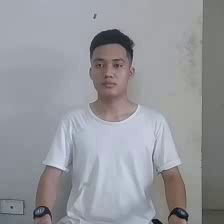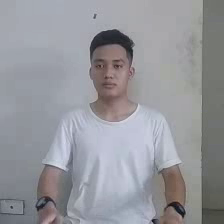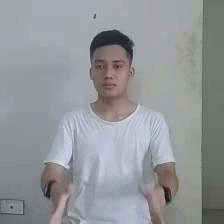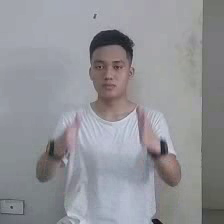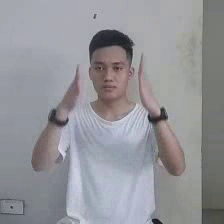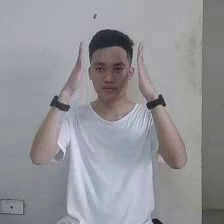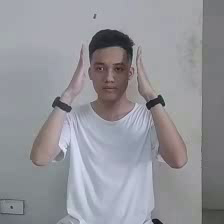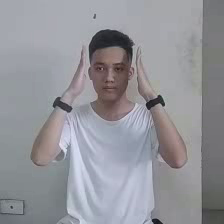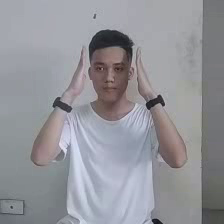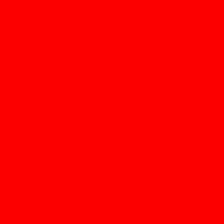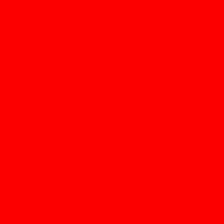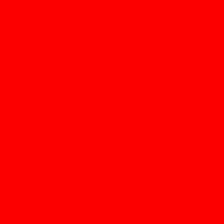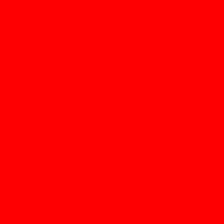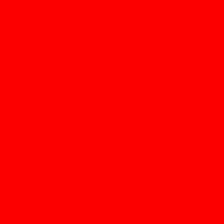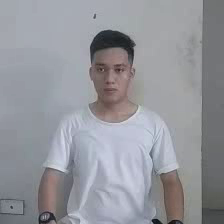Chạy